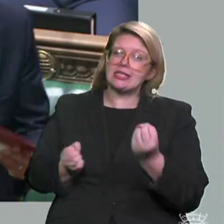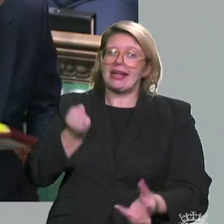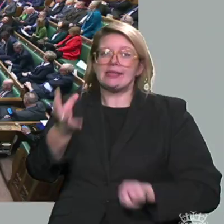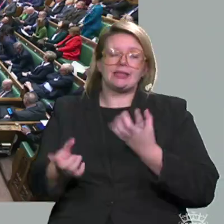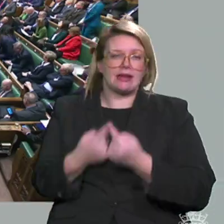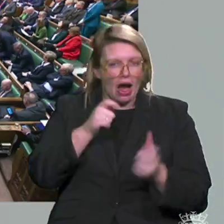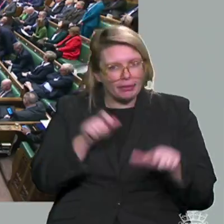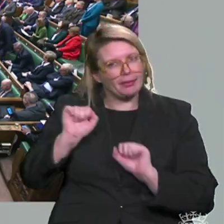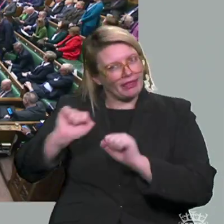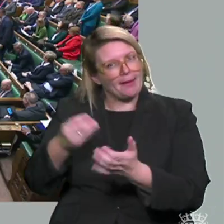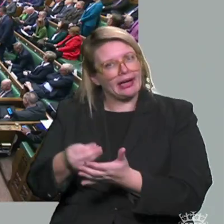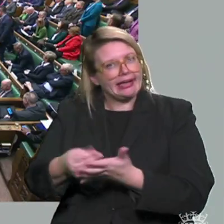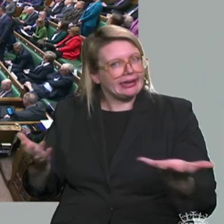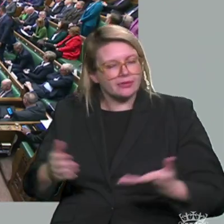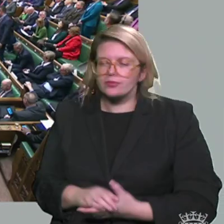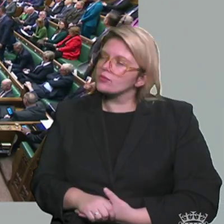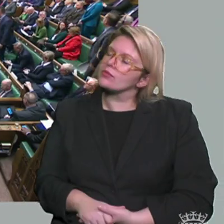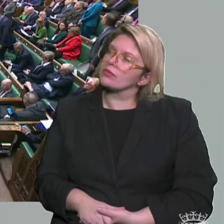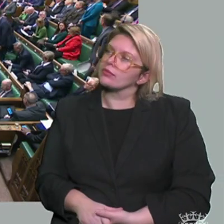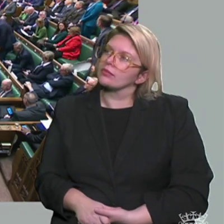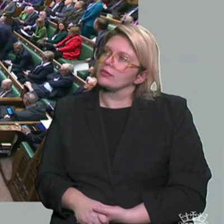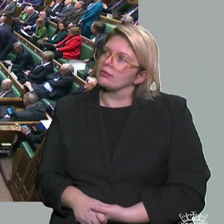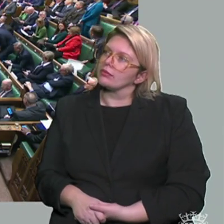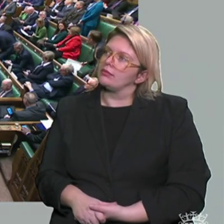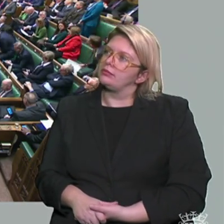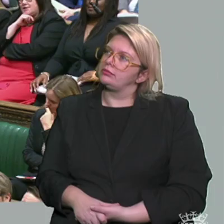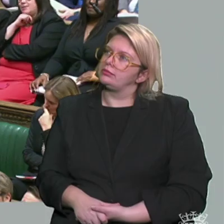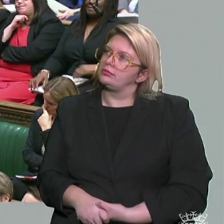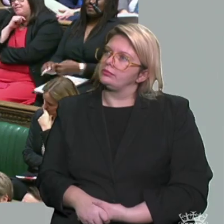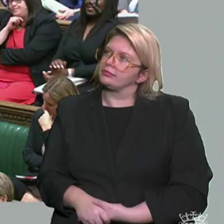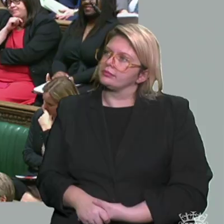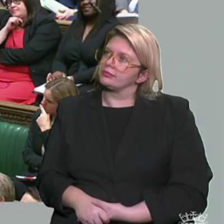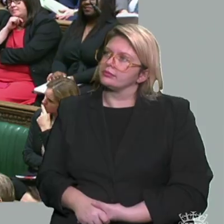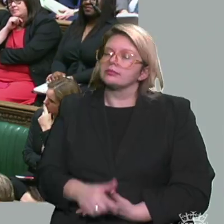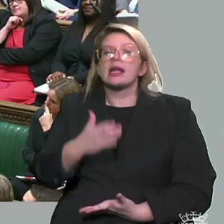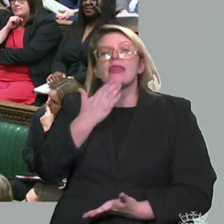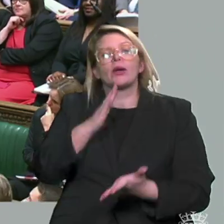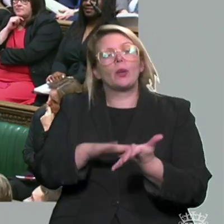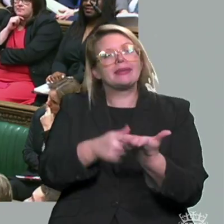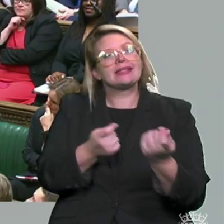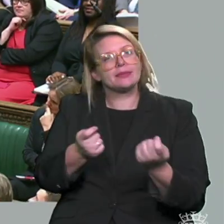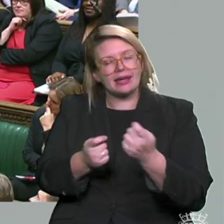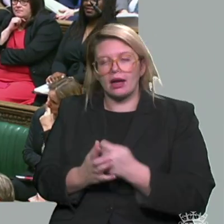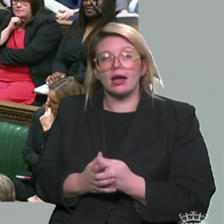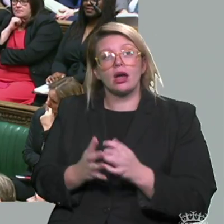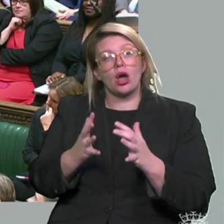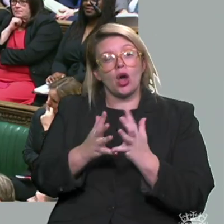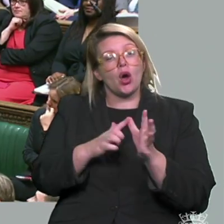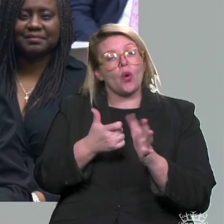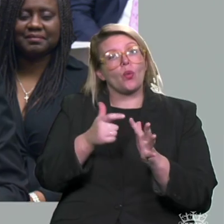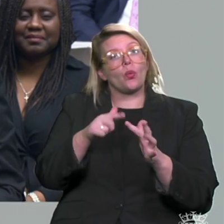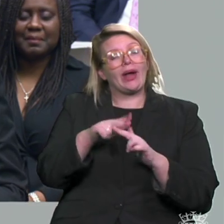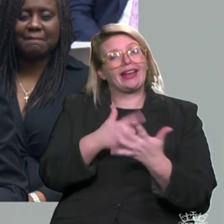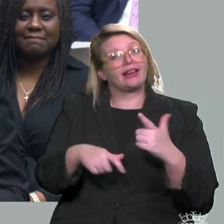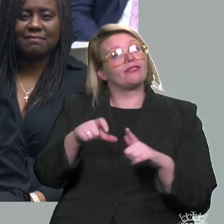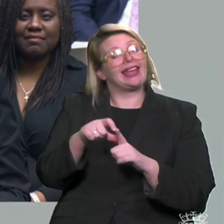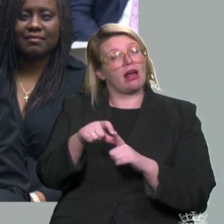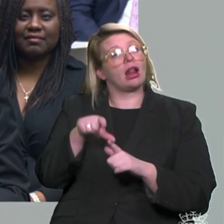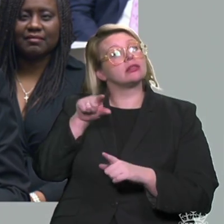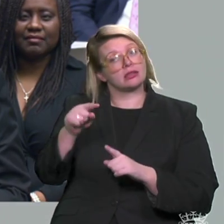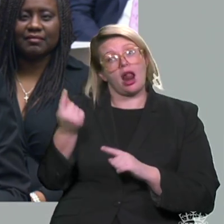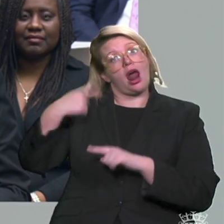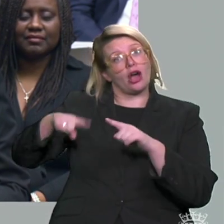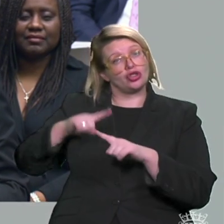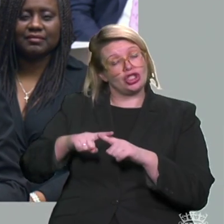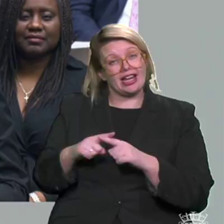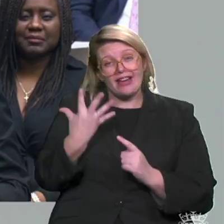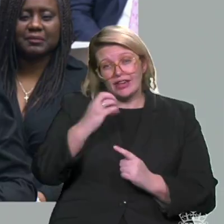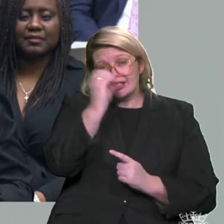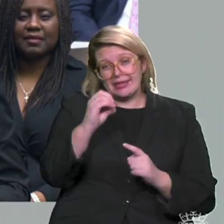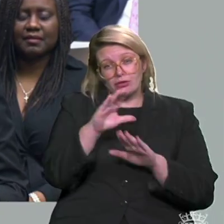Less than half of Wakefield’s children managed to see an NHS dentist last year.